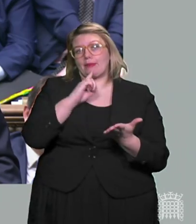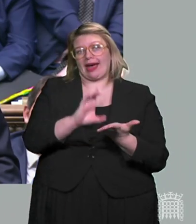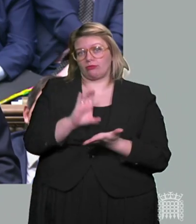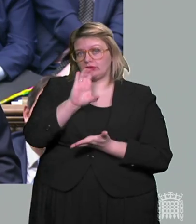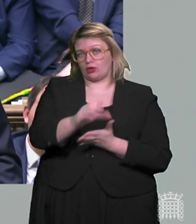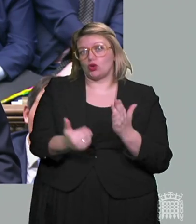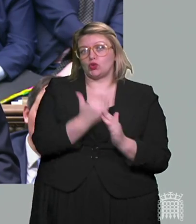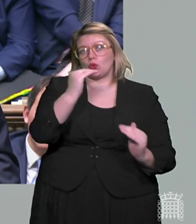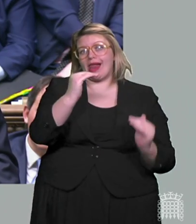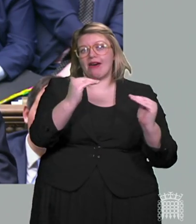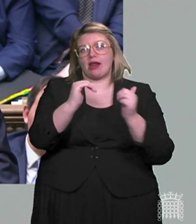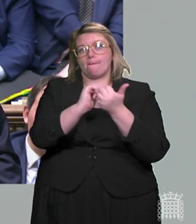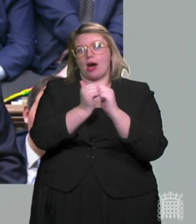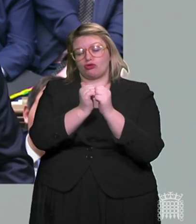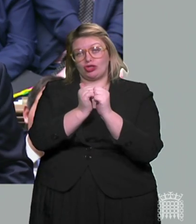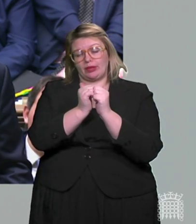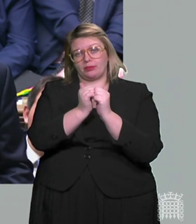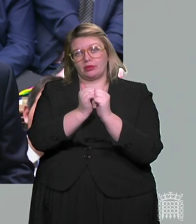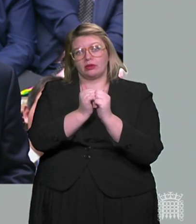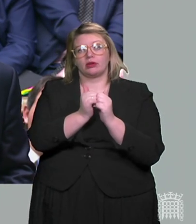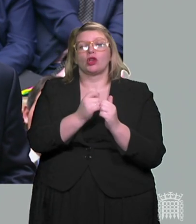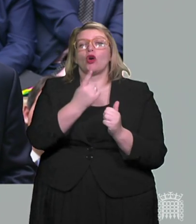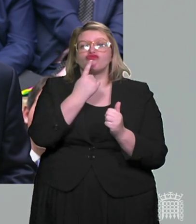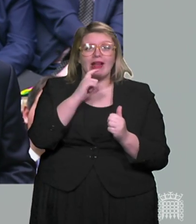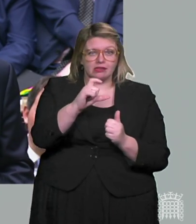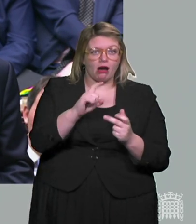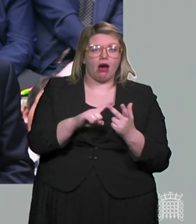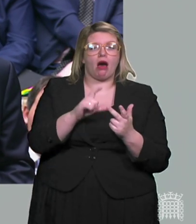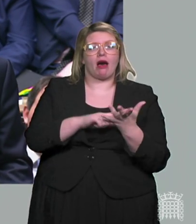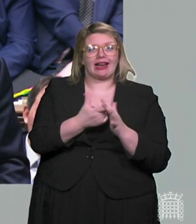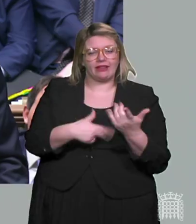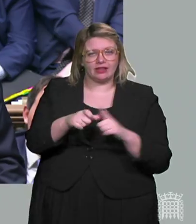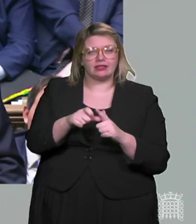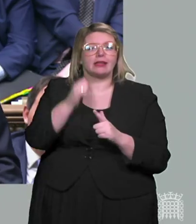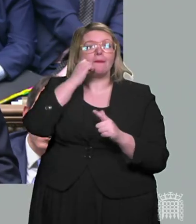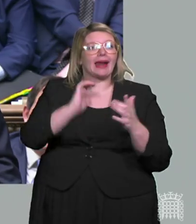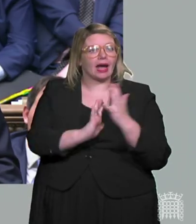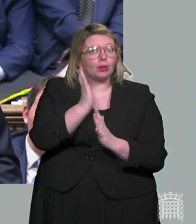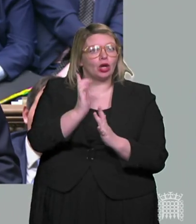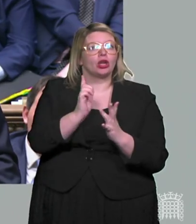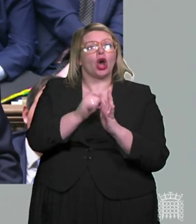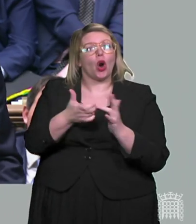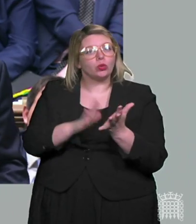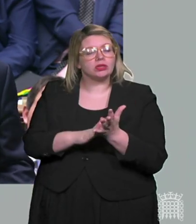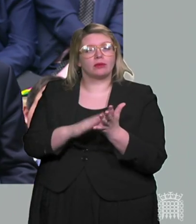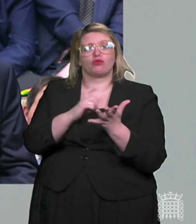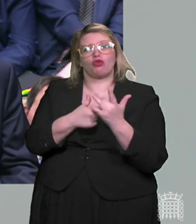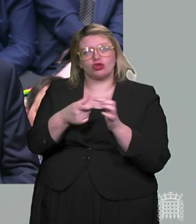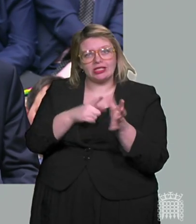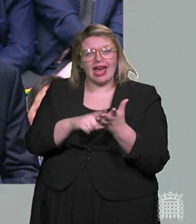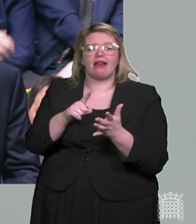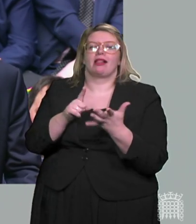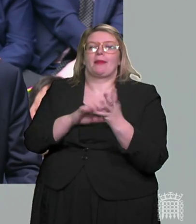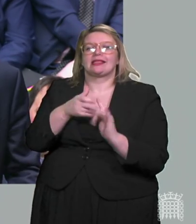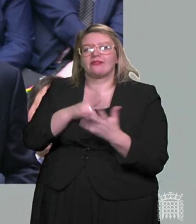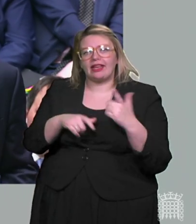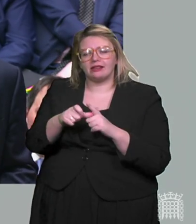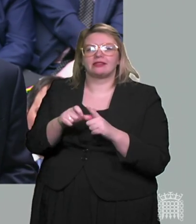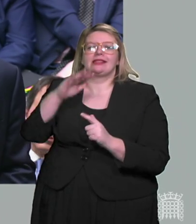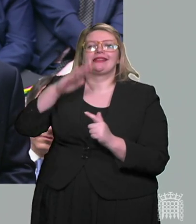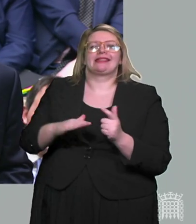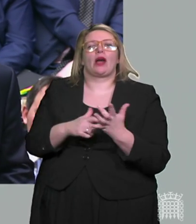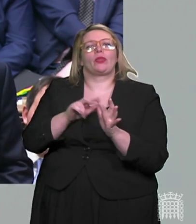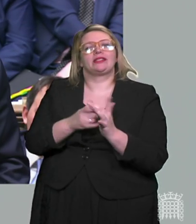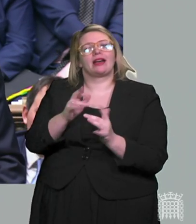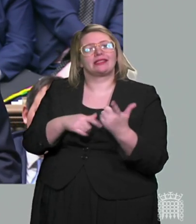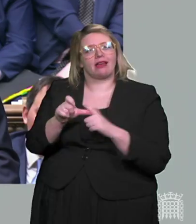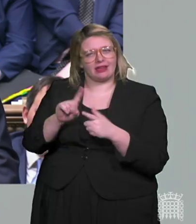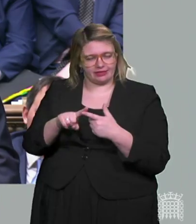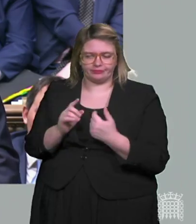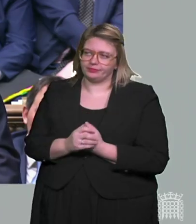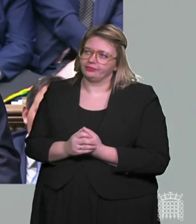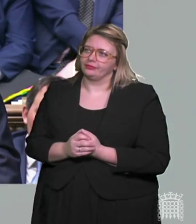levelling-up partnerships in areas that include Redcar and Cleveland, Blackburn, Oldham, Rochdale, Mansfield, south Tyneside and Bassetlaw.